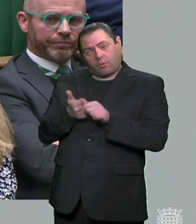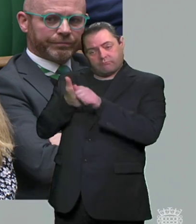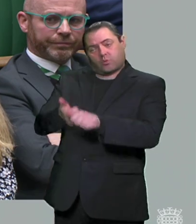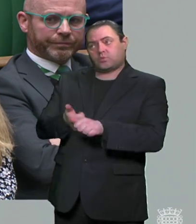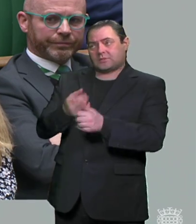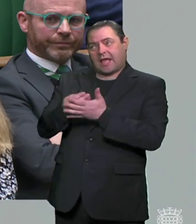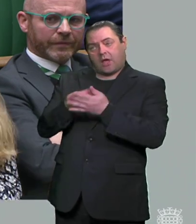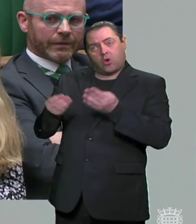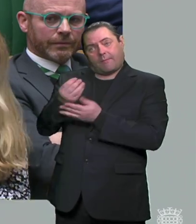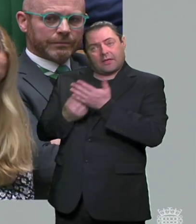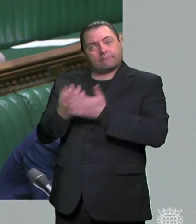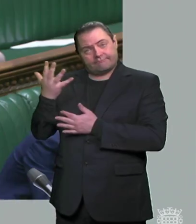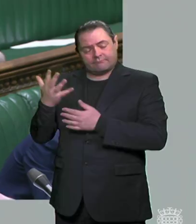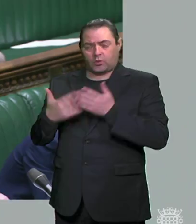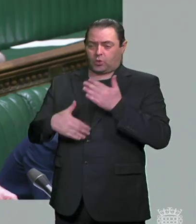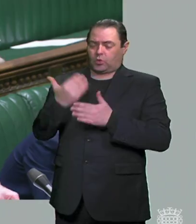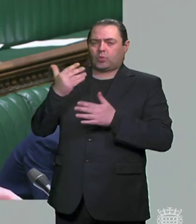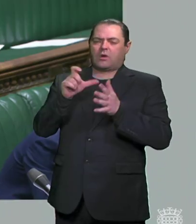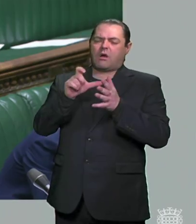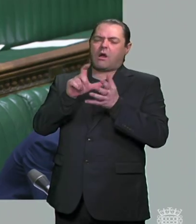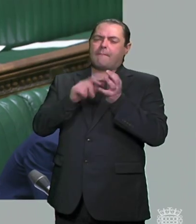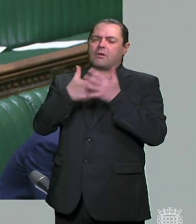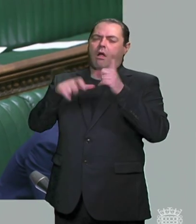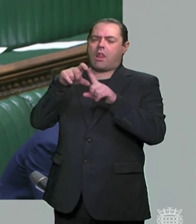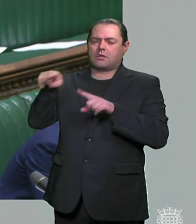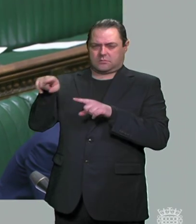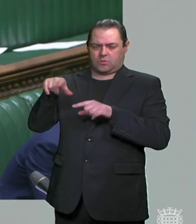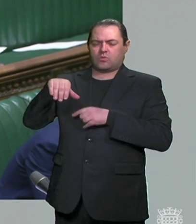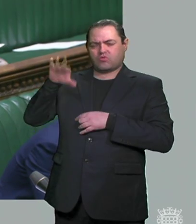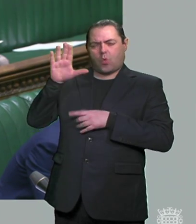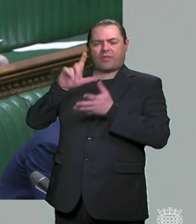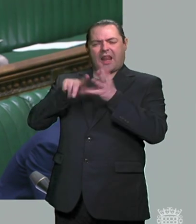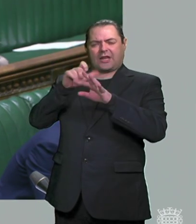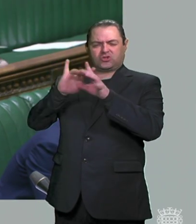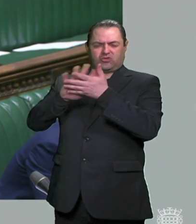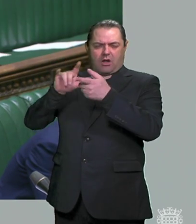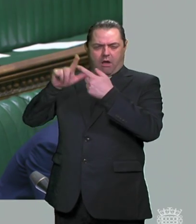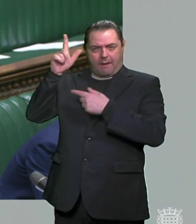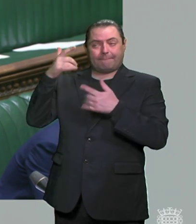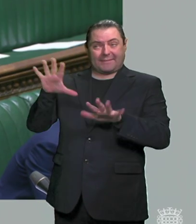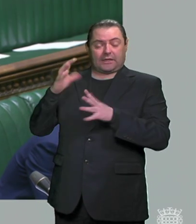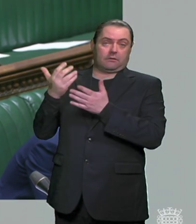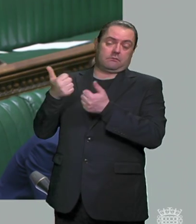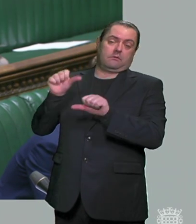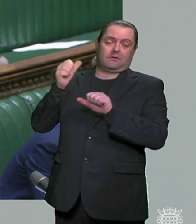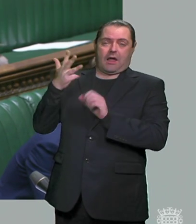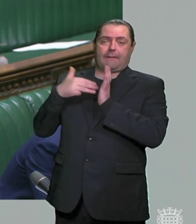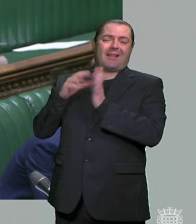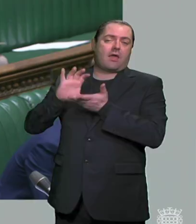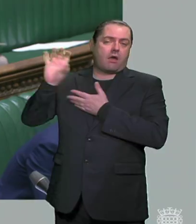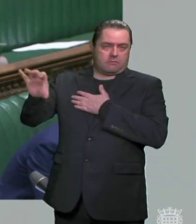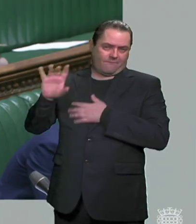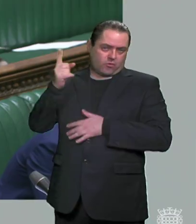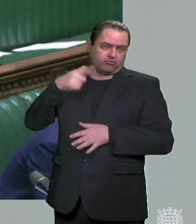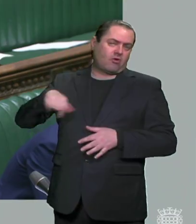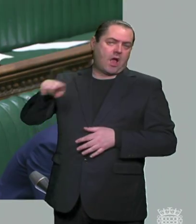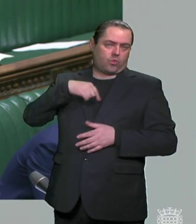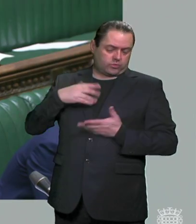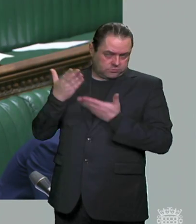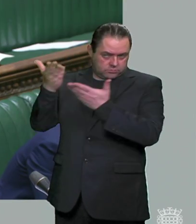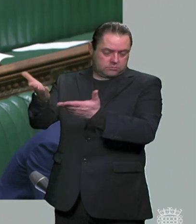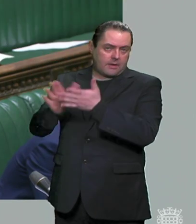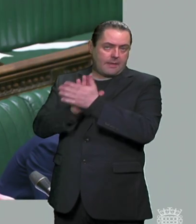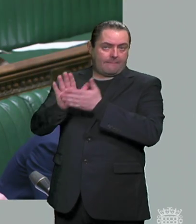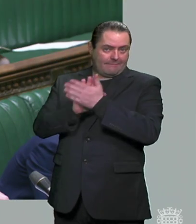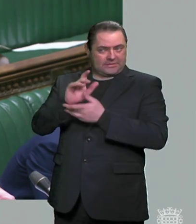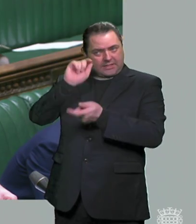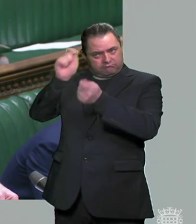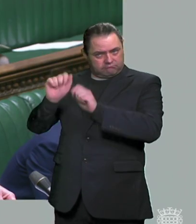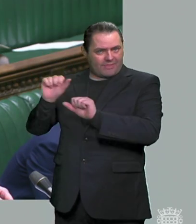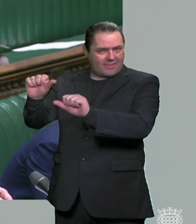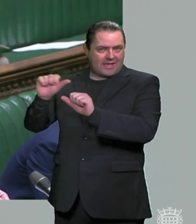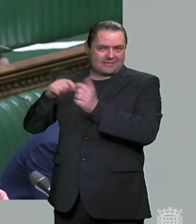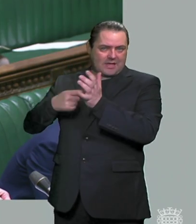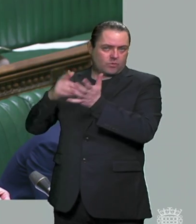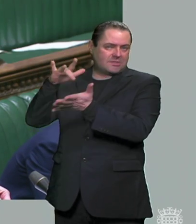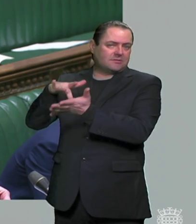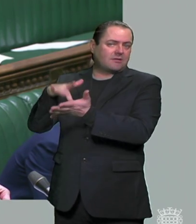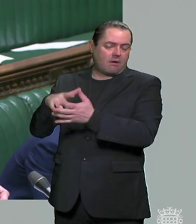For example, the new town of Cumbernauld in North Lanarkshire successfully secured over £9 million in the first round of the levelling-up fund recently, which will enable transformational developments of the town centre.